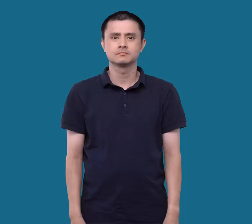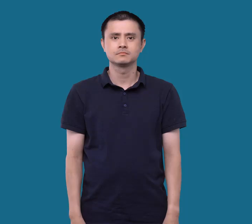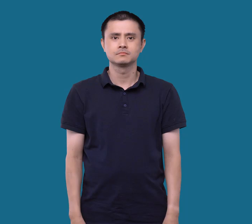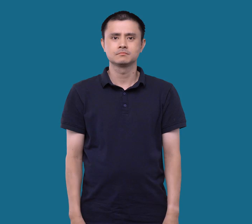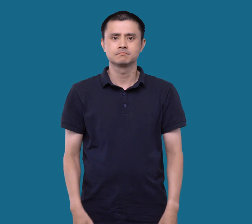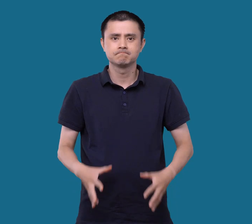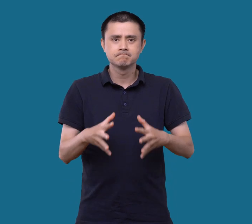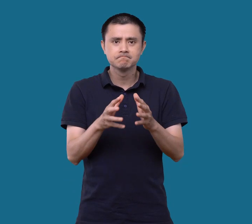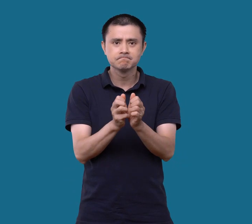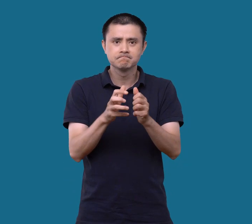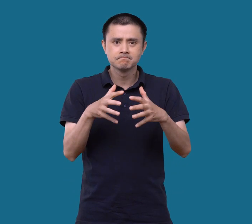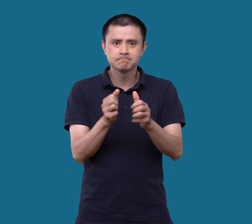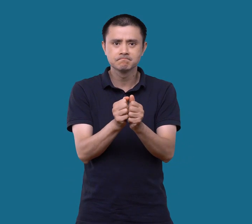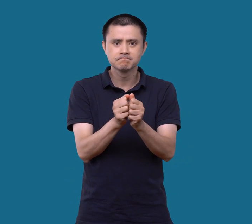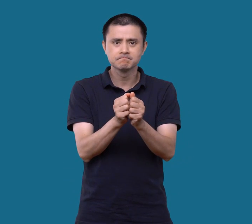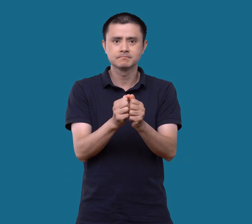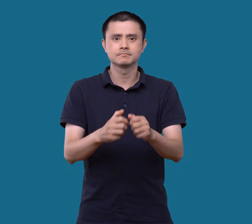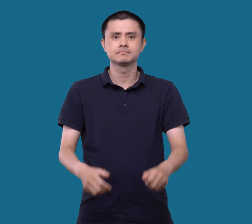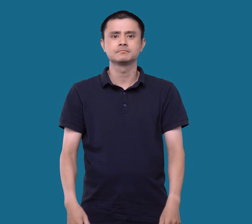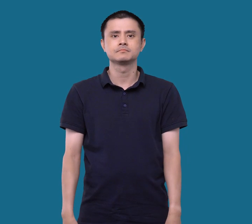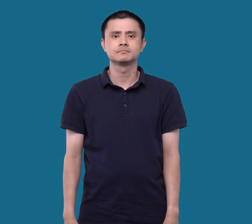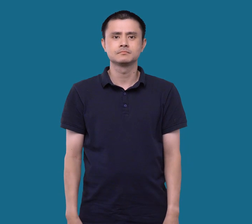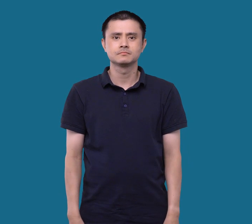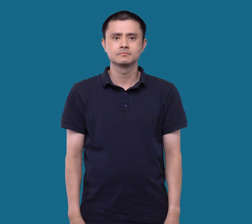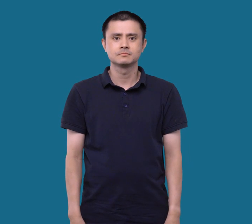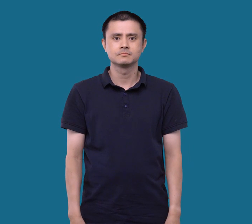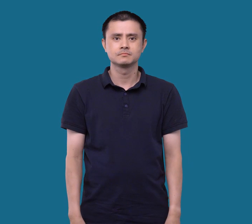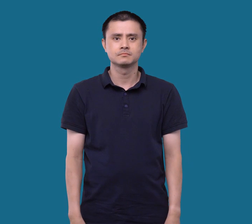nặn